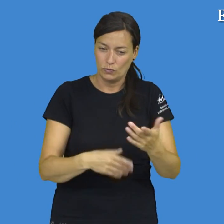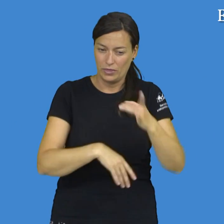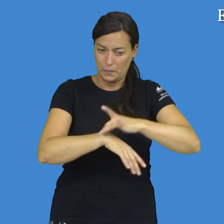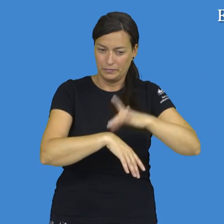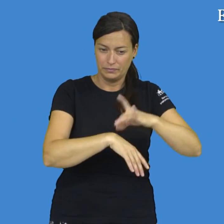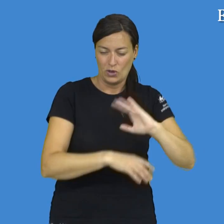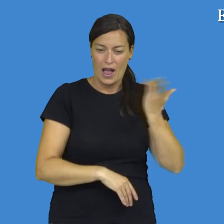enfermo